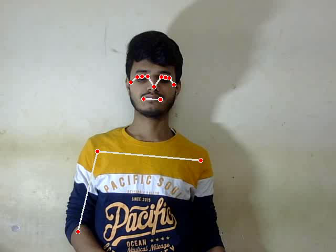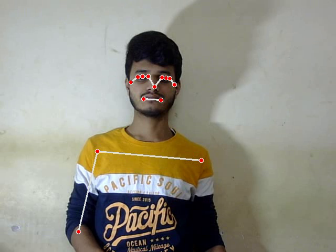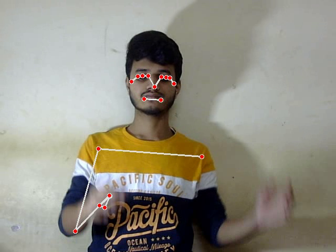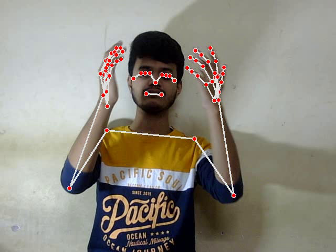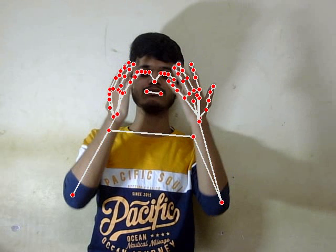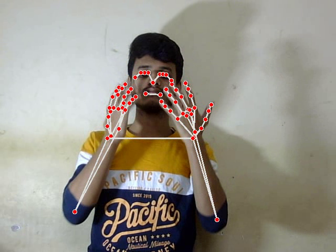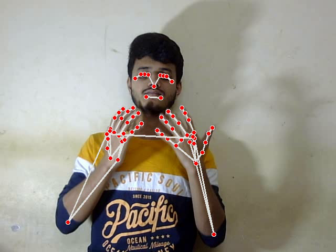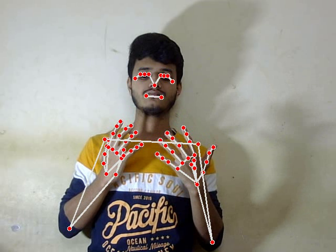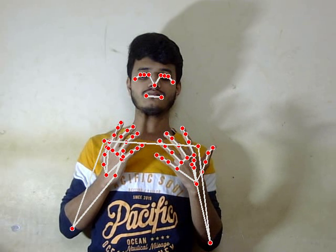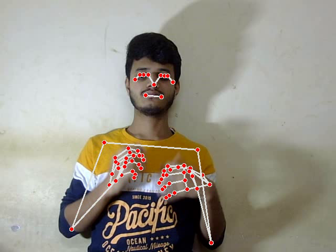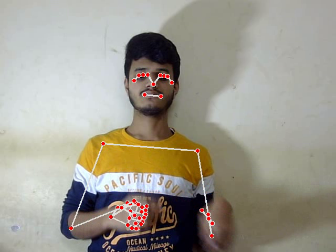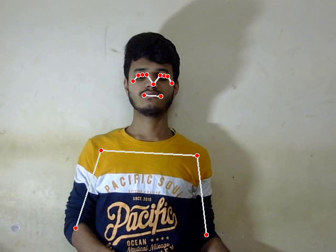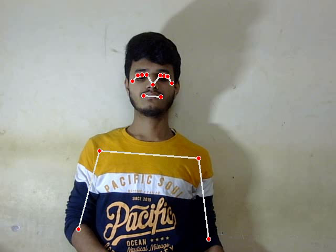sad